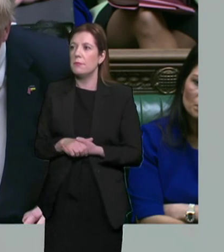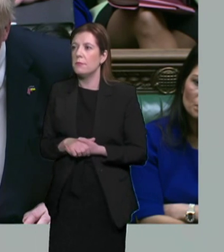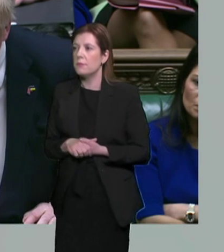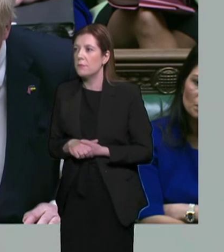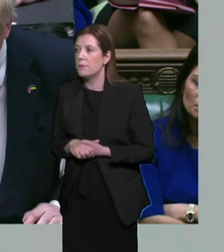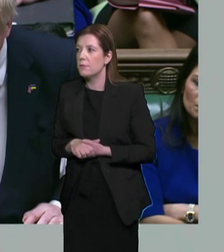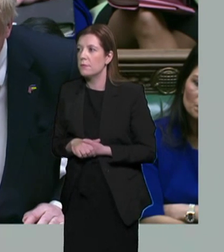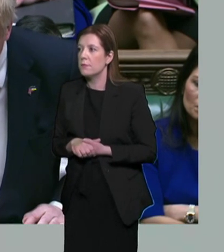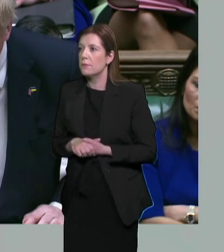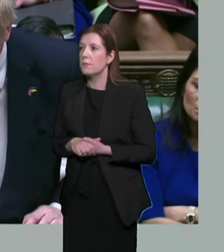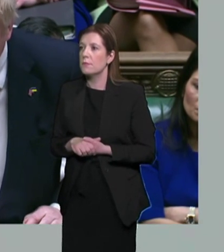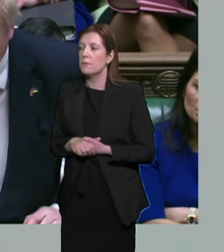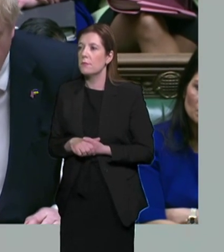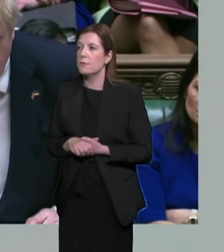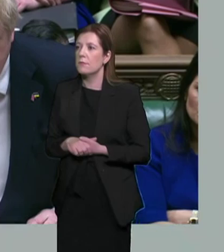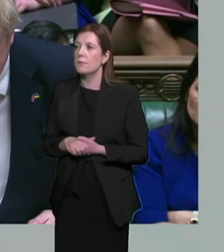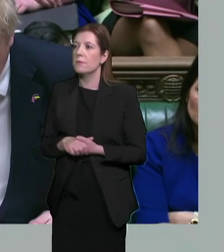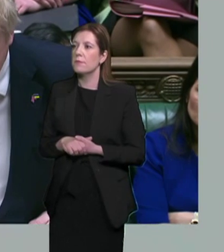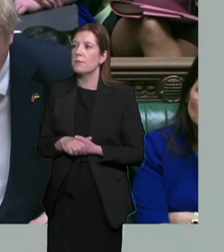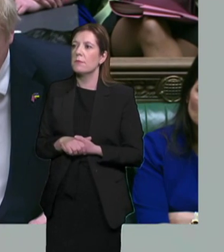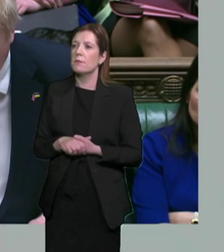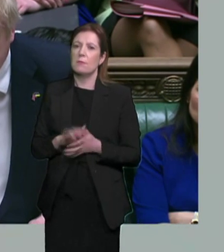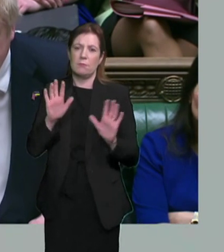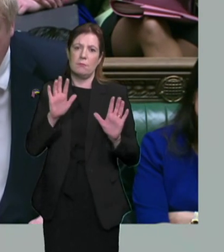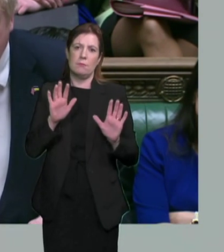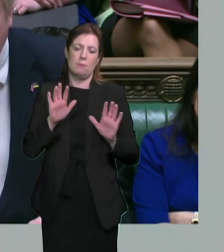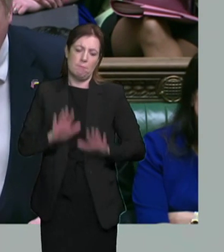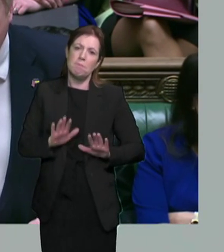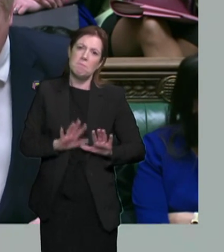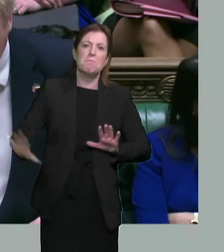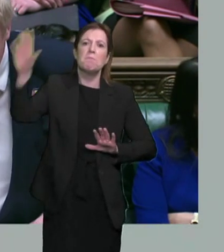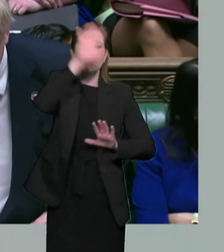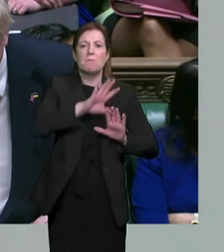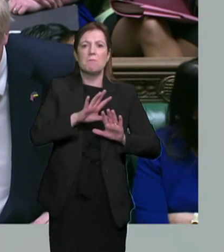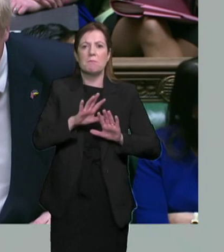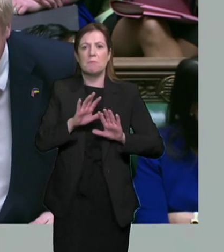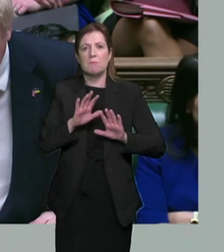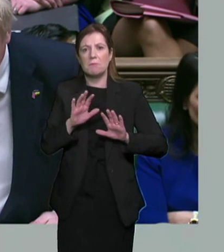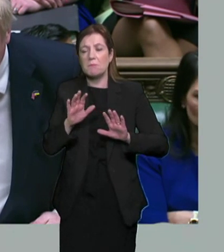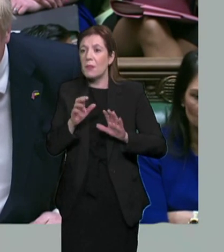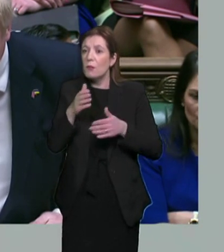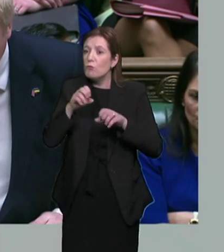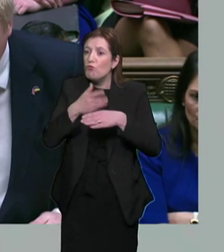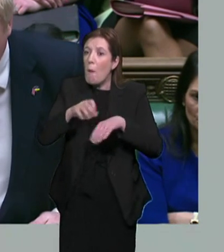What we are also doing is helping the workforce up and down the country to get the coaching they need.